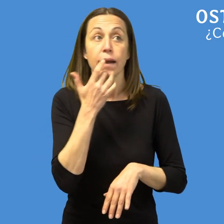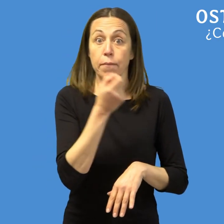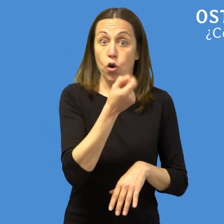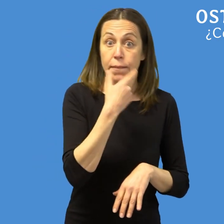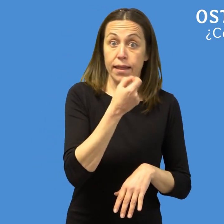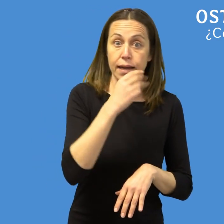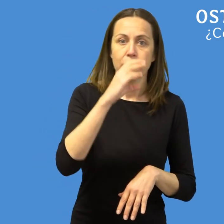droga